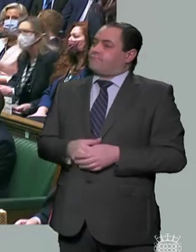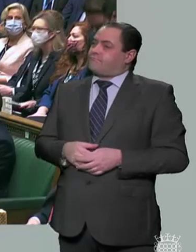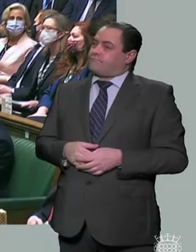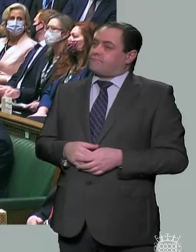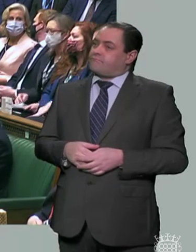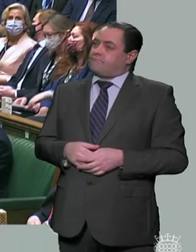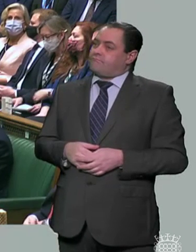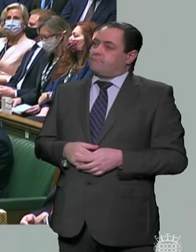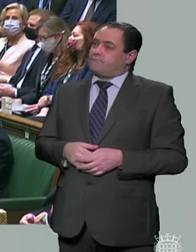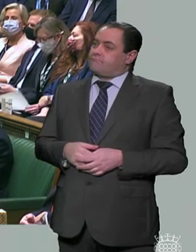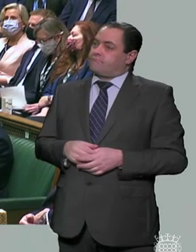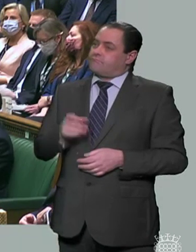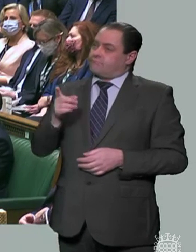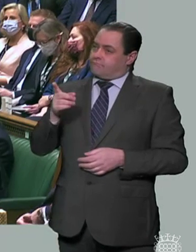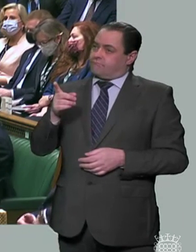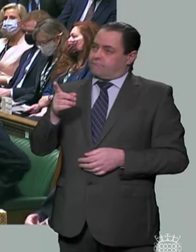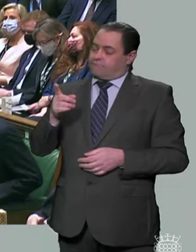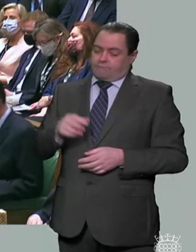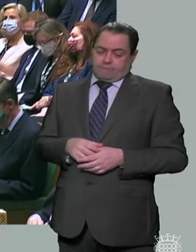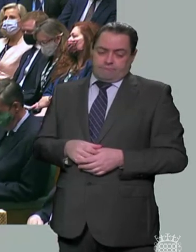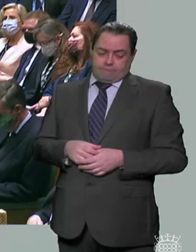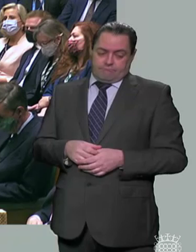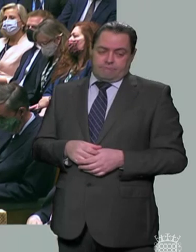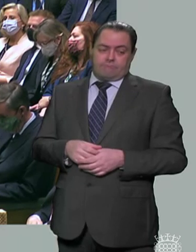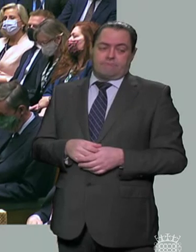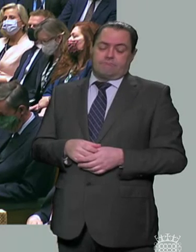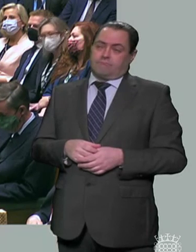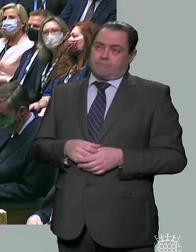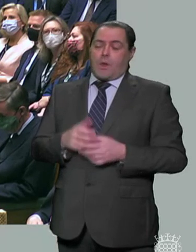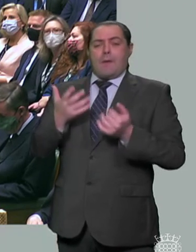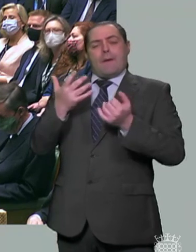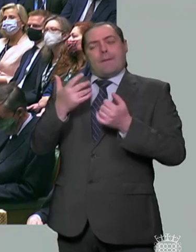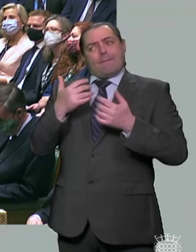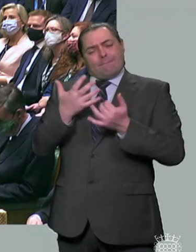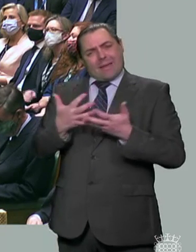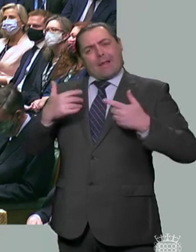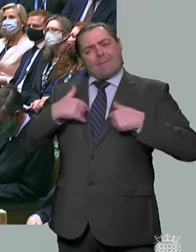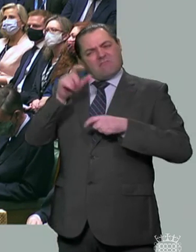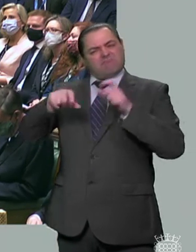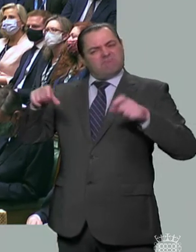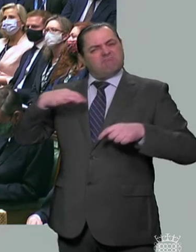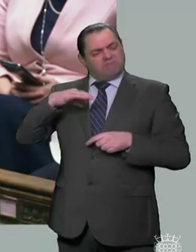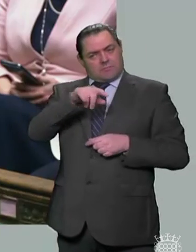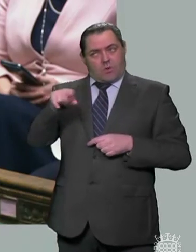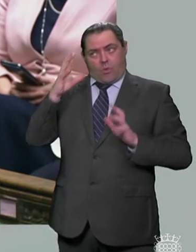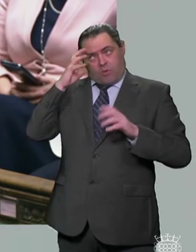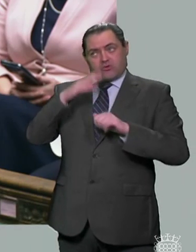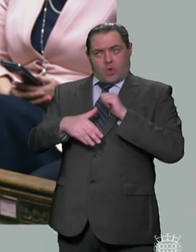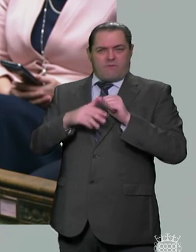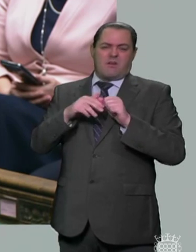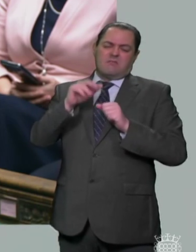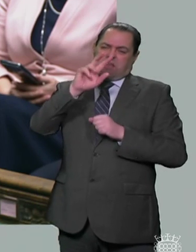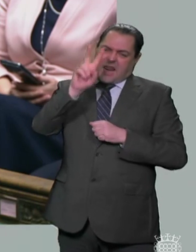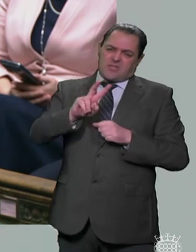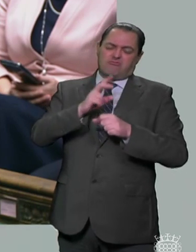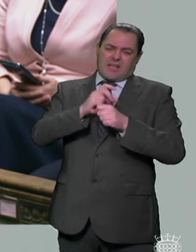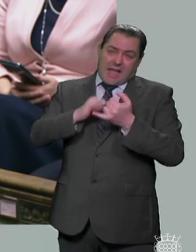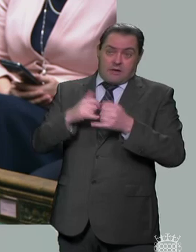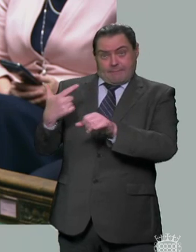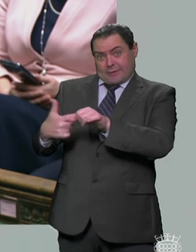5. Many of my constituents have contacted me with their concerns about rising utility bills and the high cost of fuel for their cars.